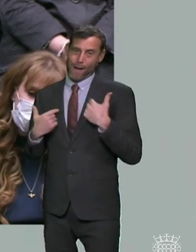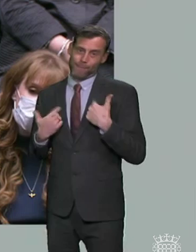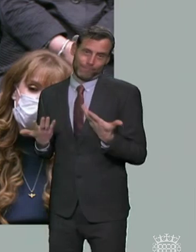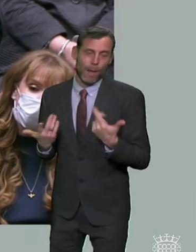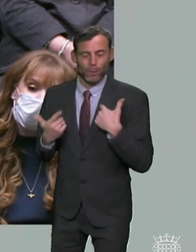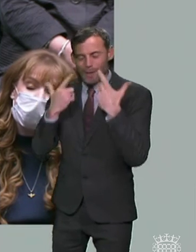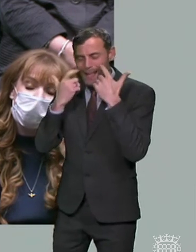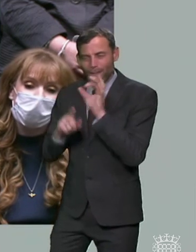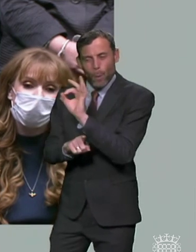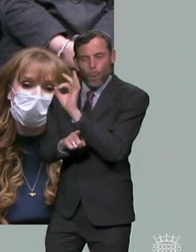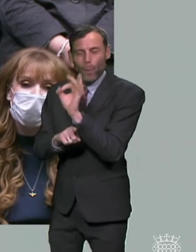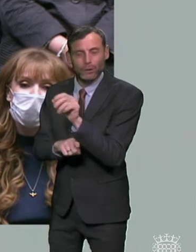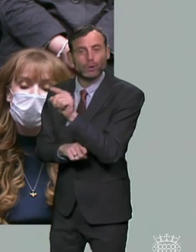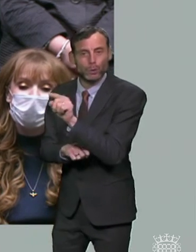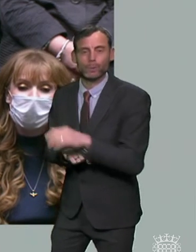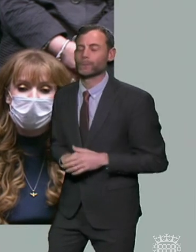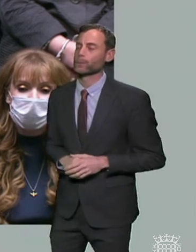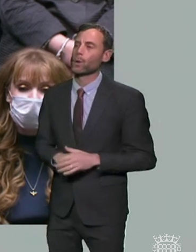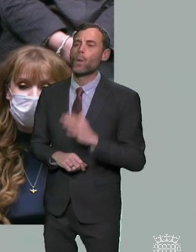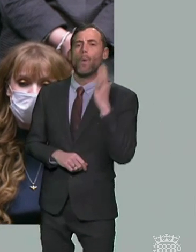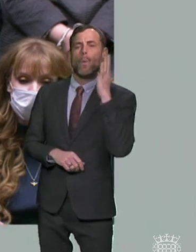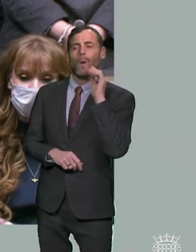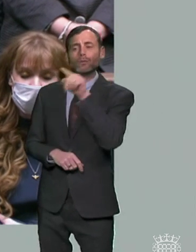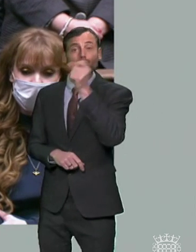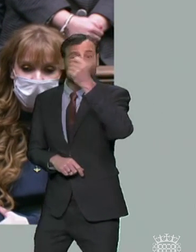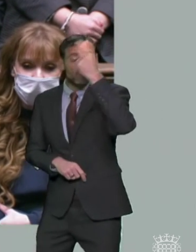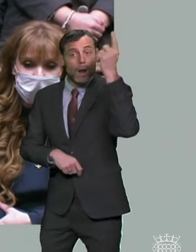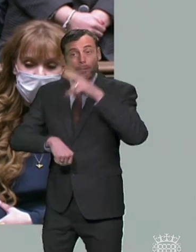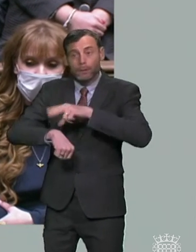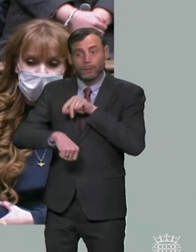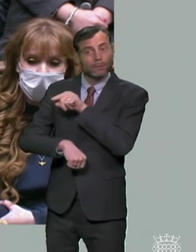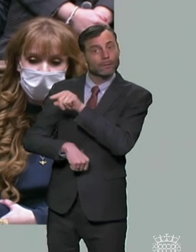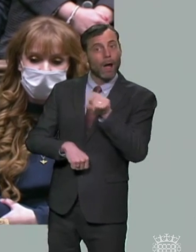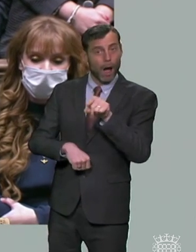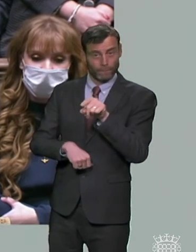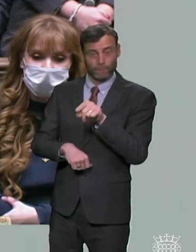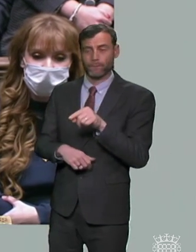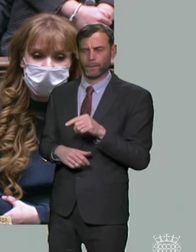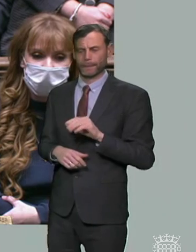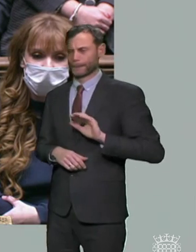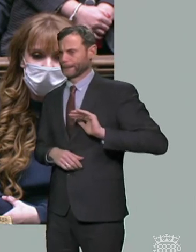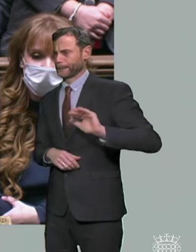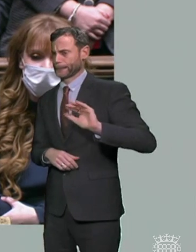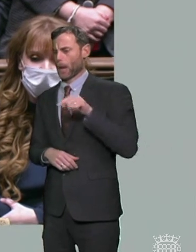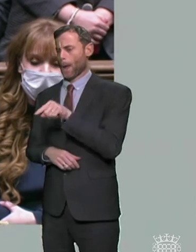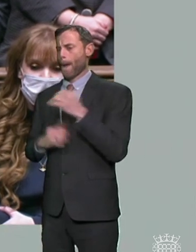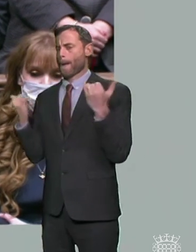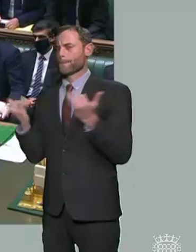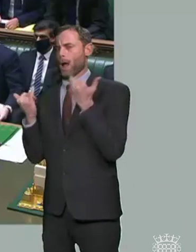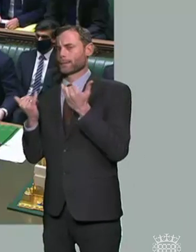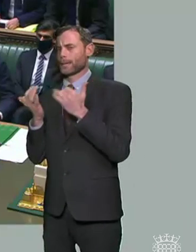When did the Prime Minister first become aware that any of his staff had concerns about the 20 May party?